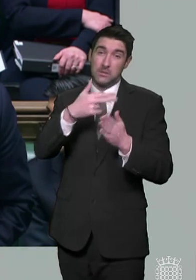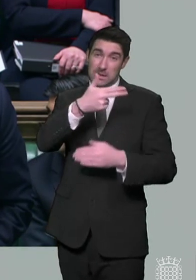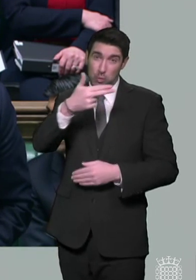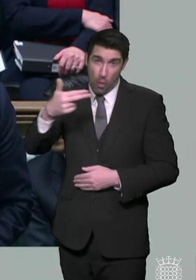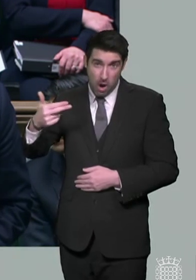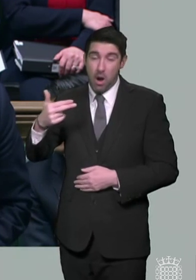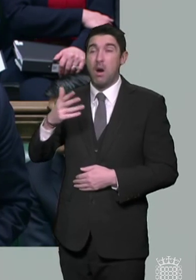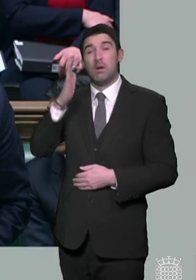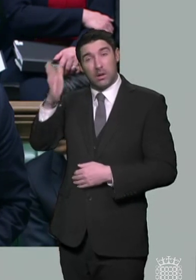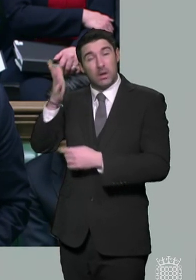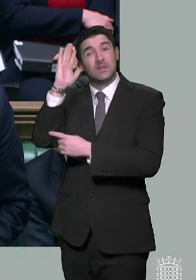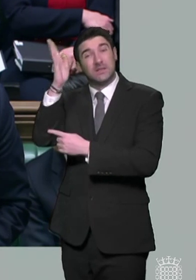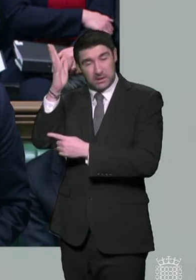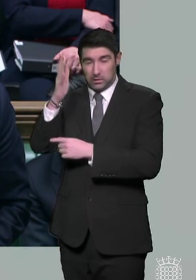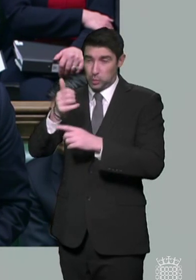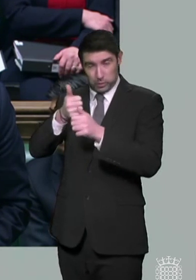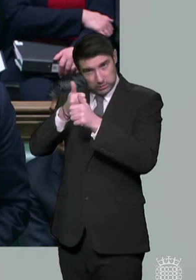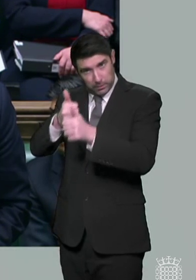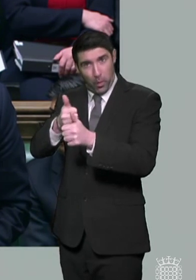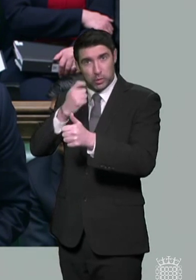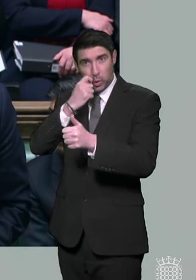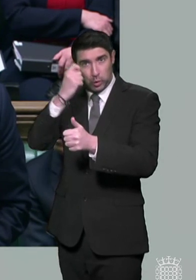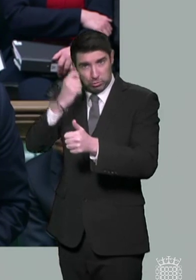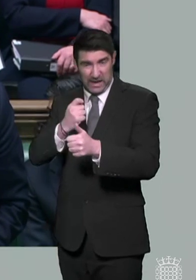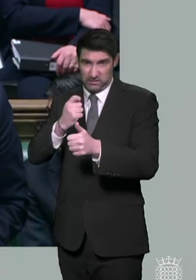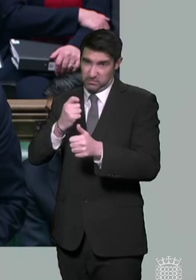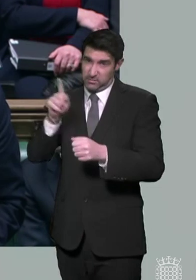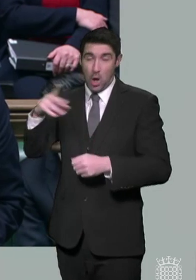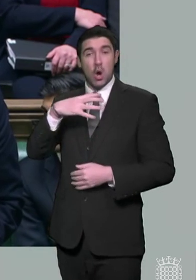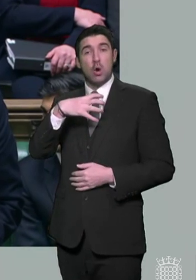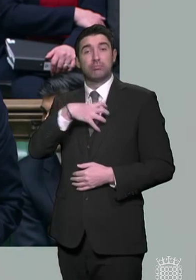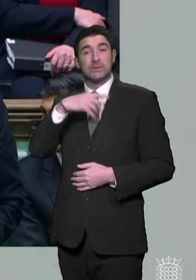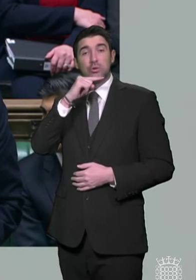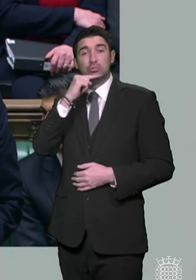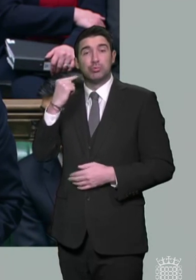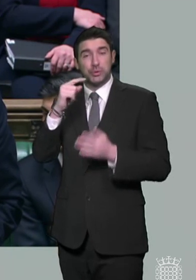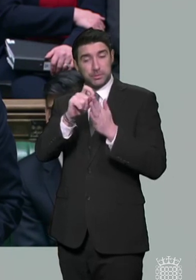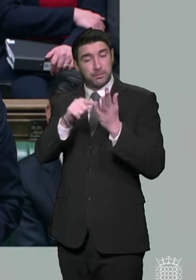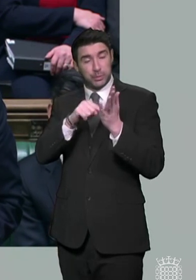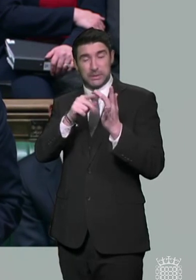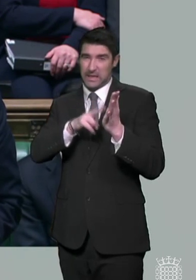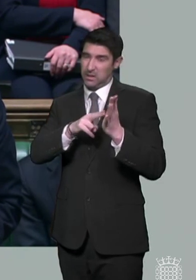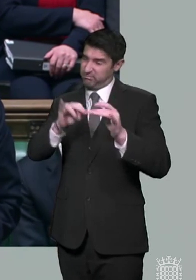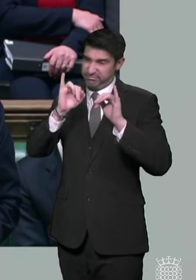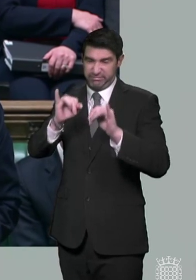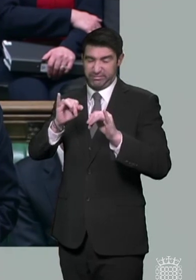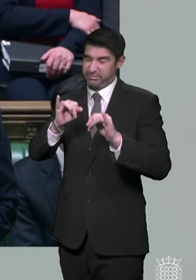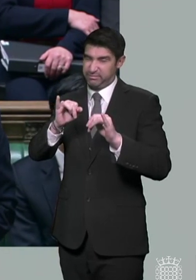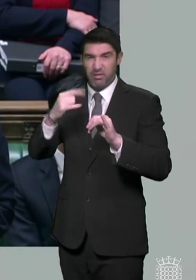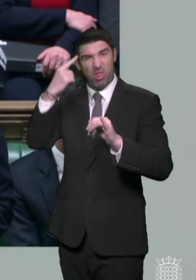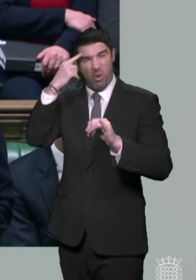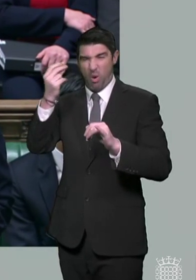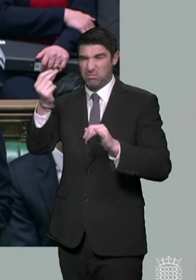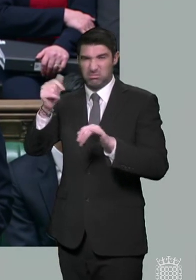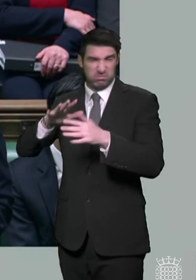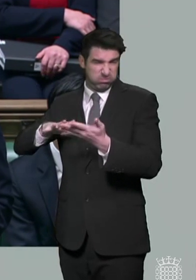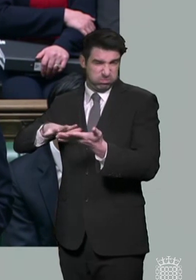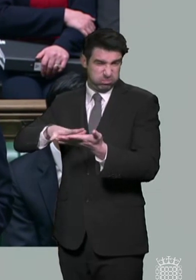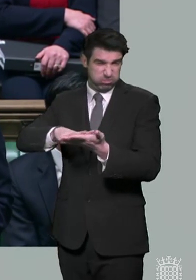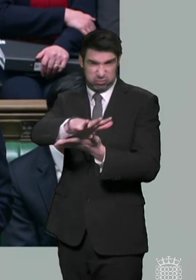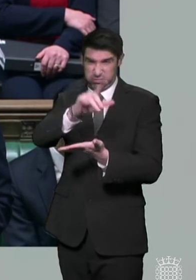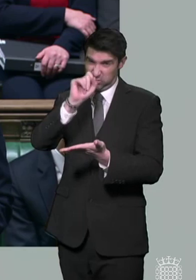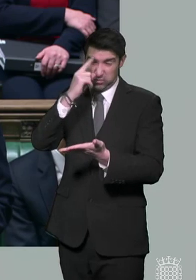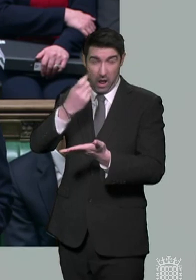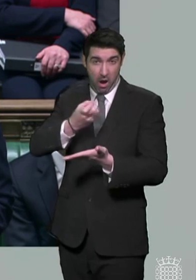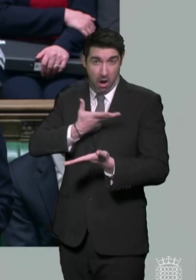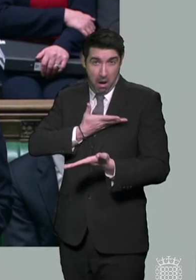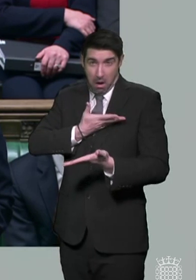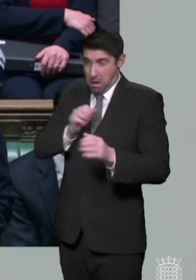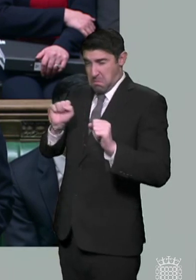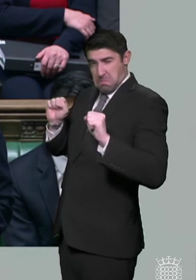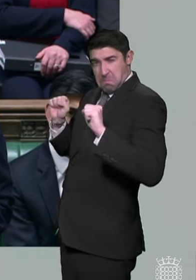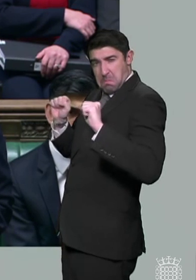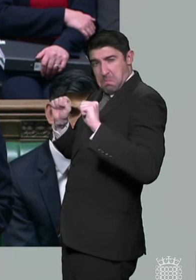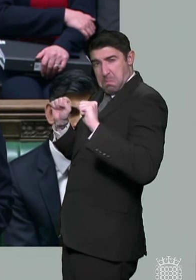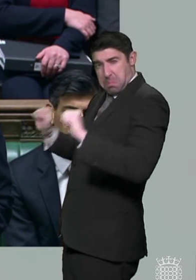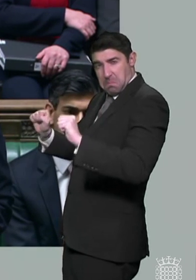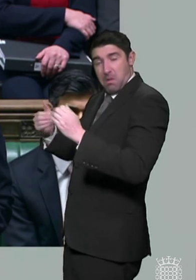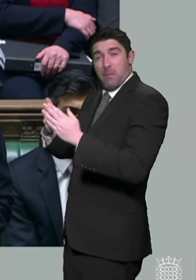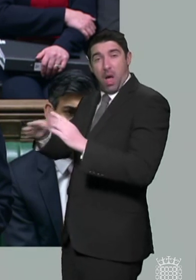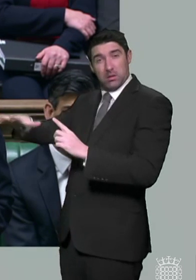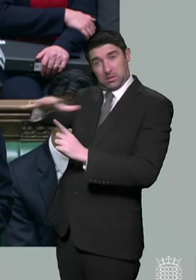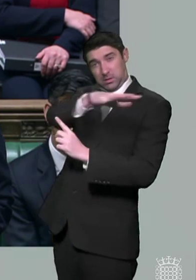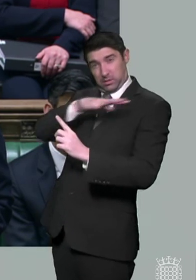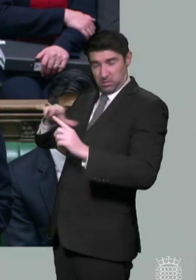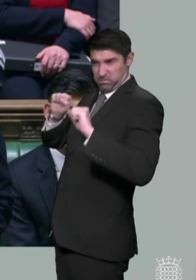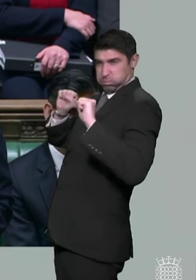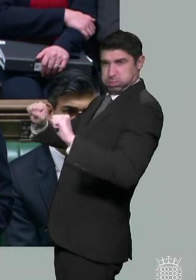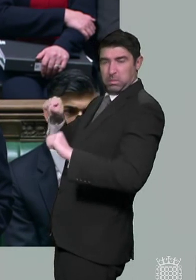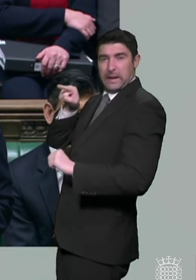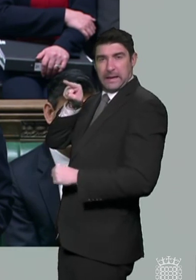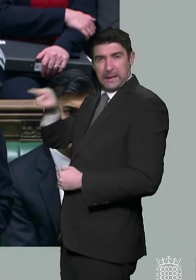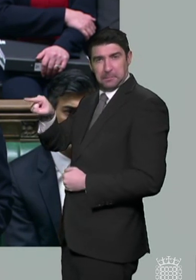Putin has gravely miscalculated. In his abhorrent assault on a sovereign nation, he has underestimated the extraordinary fortitude of the Ukrainian people and the unity and resolve of the free world in standing up to his barbarism.